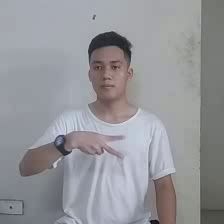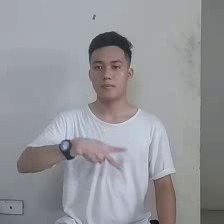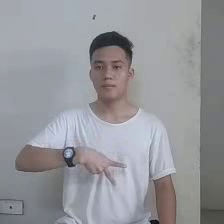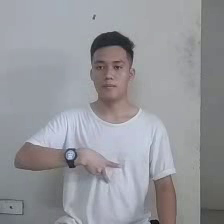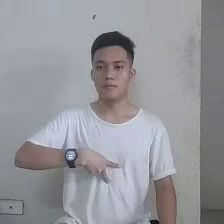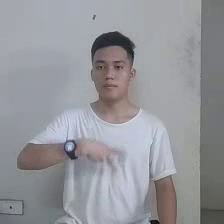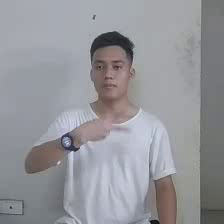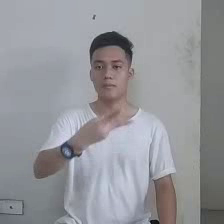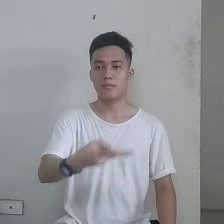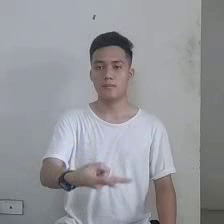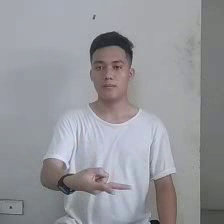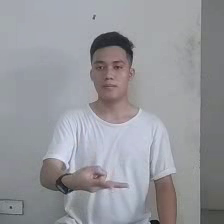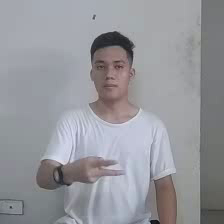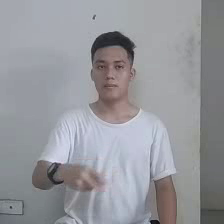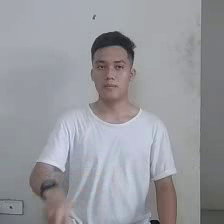Hy sinh